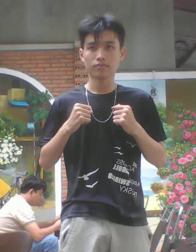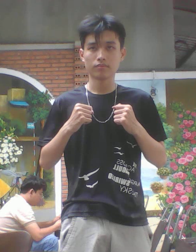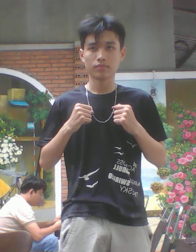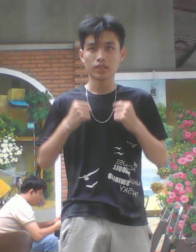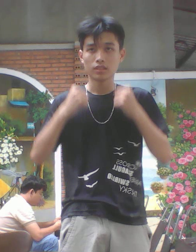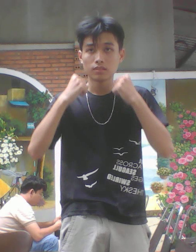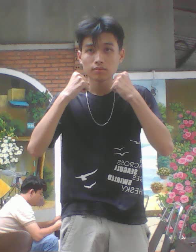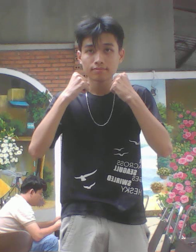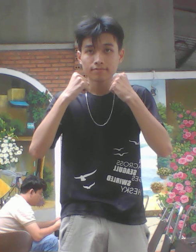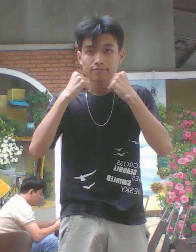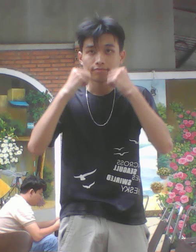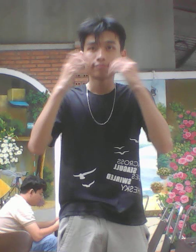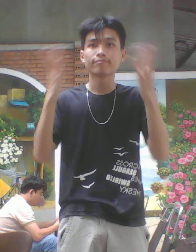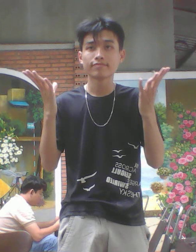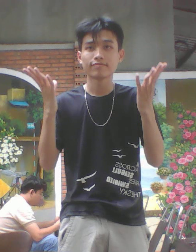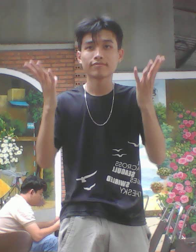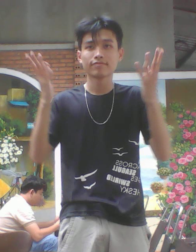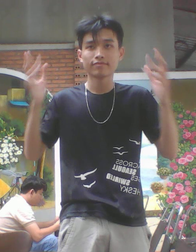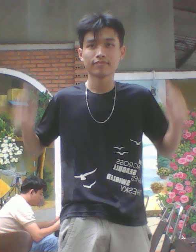cam on